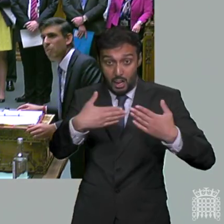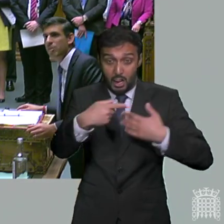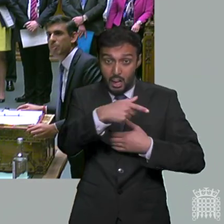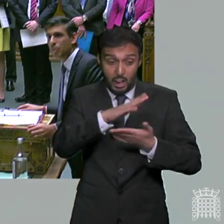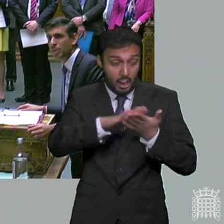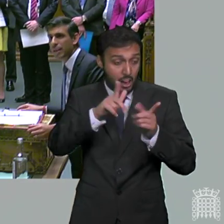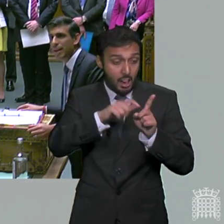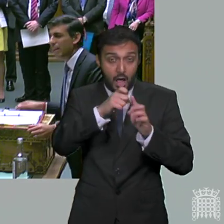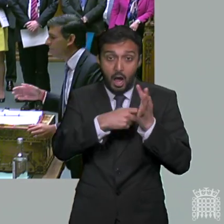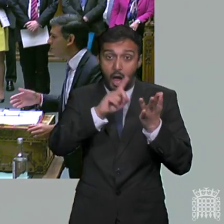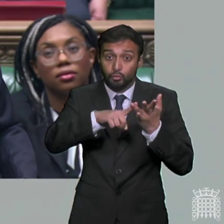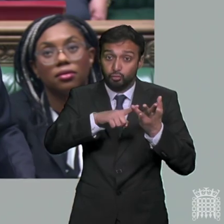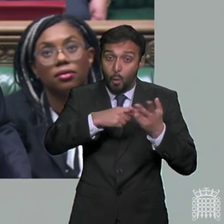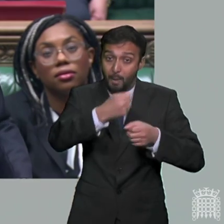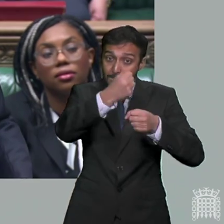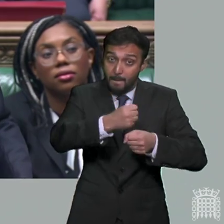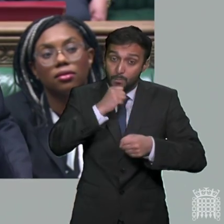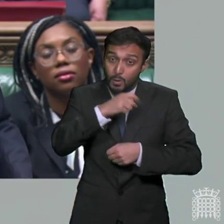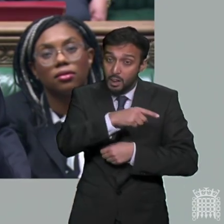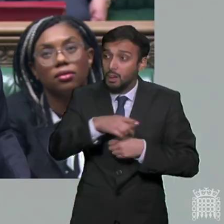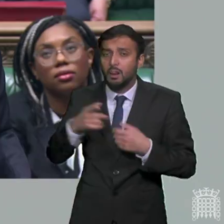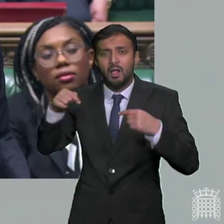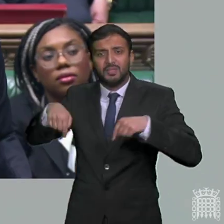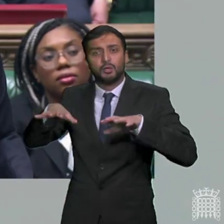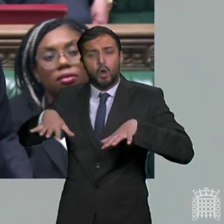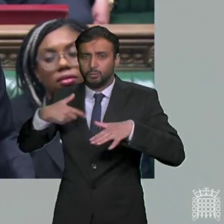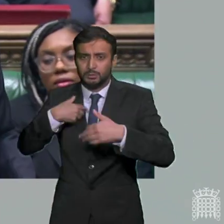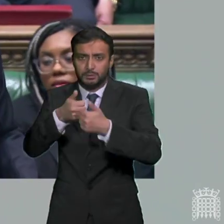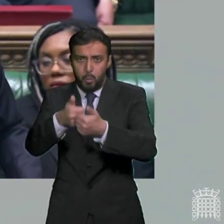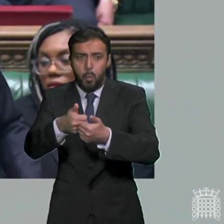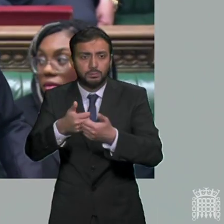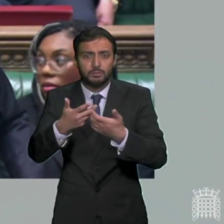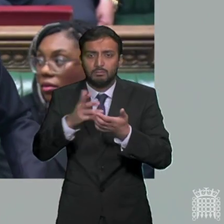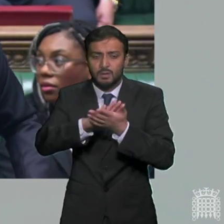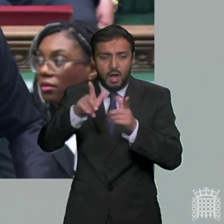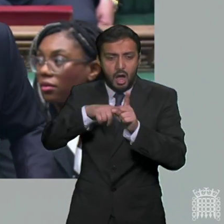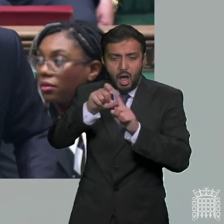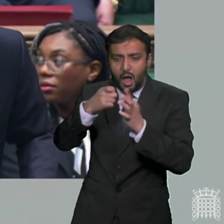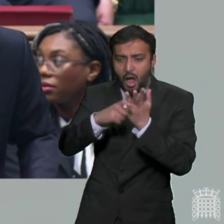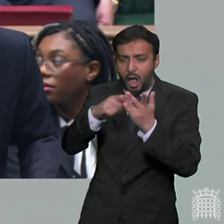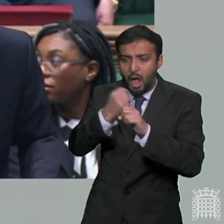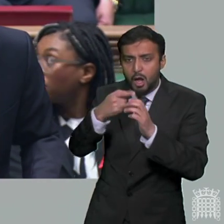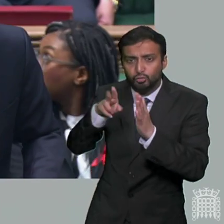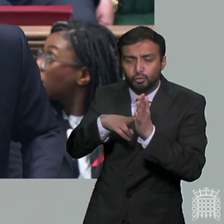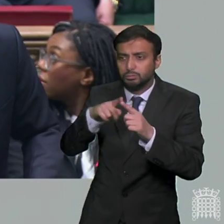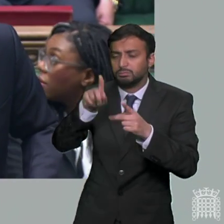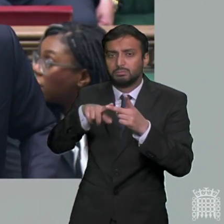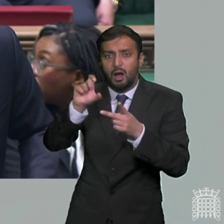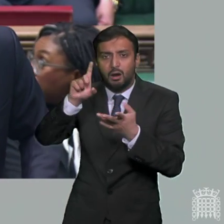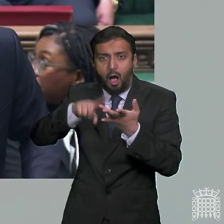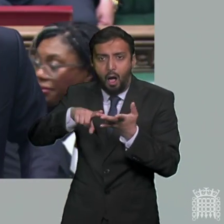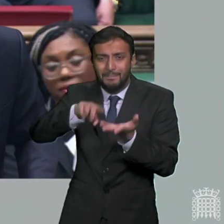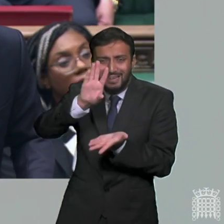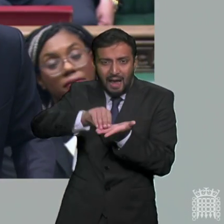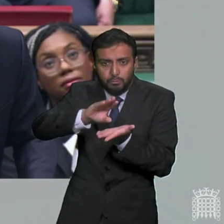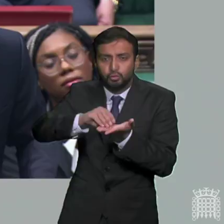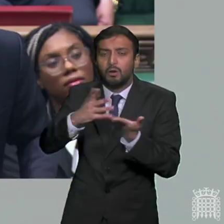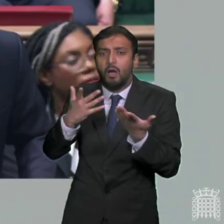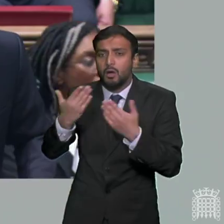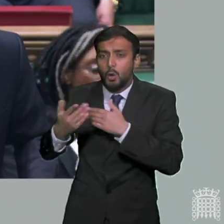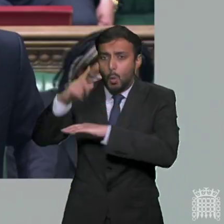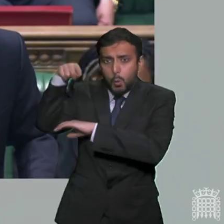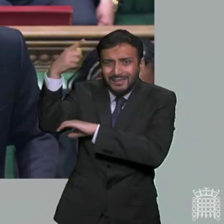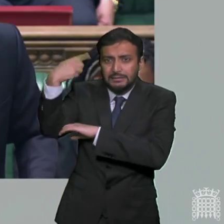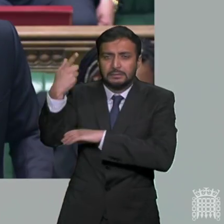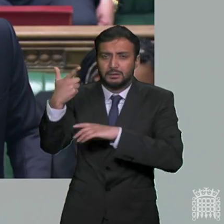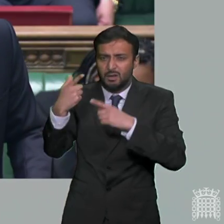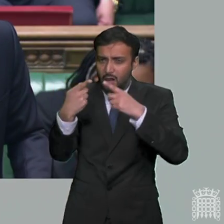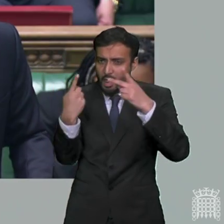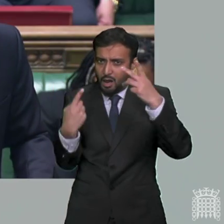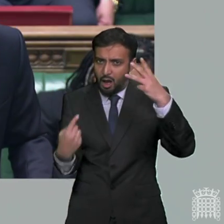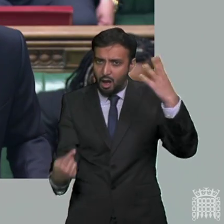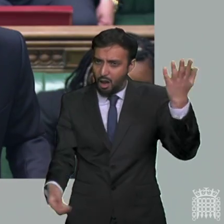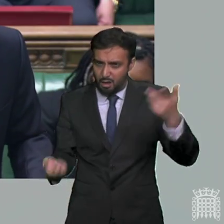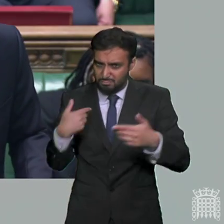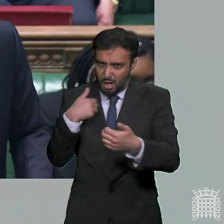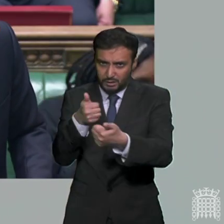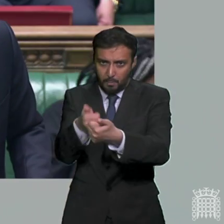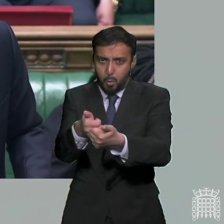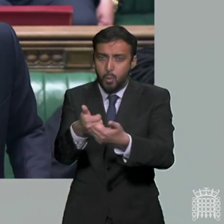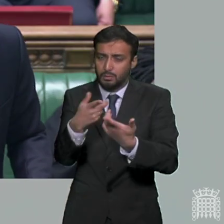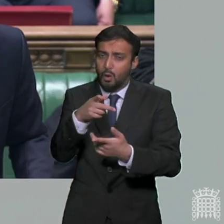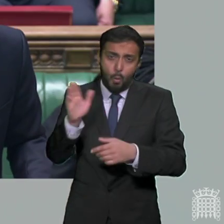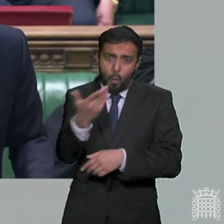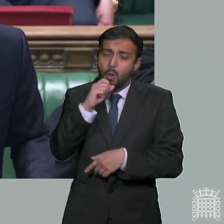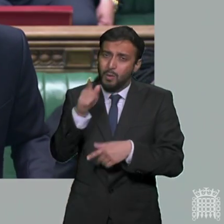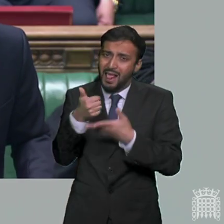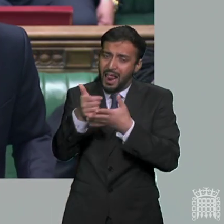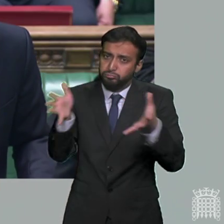Not only are we supporting in this country carbon capture and storage, hydrogen and offshore wind—all new technologies that will help us to get to net zero and will create jobs in Scotland—but we are supporting our transition.